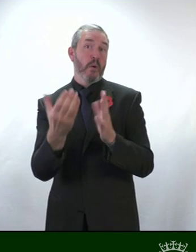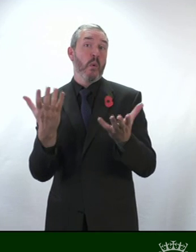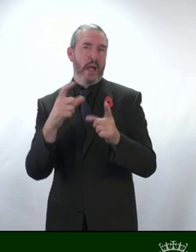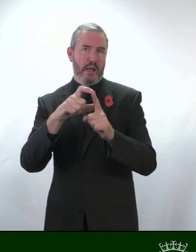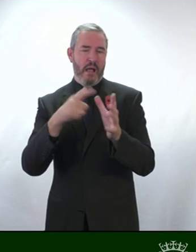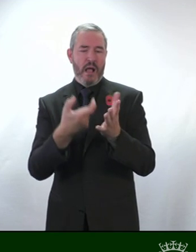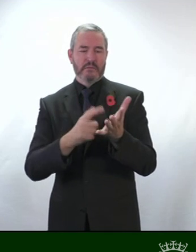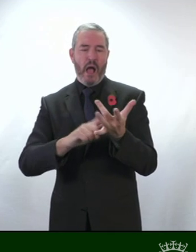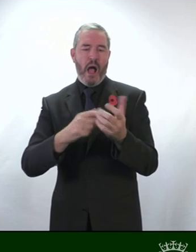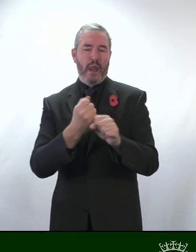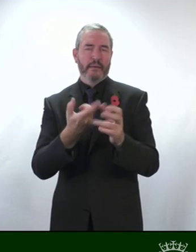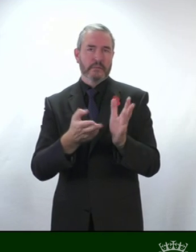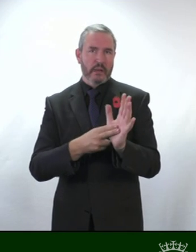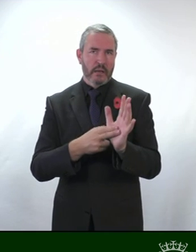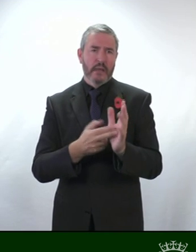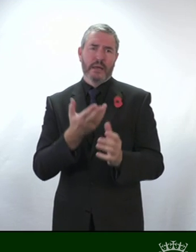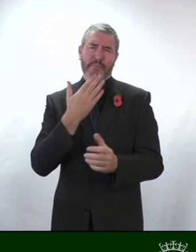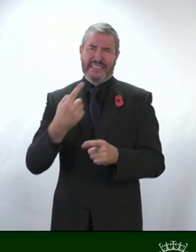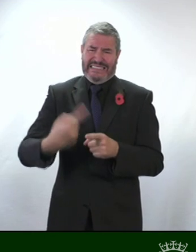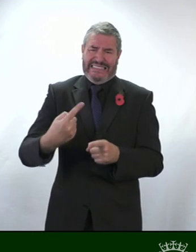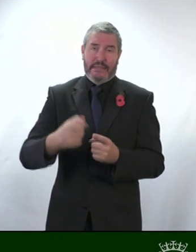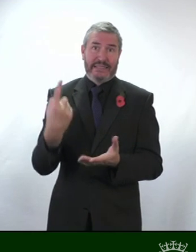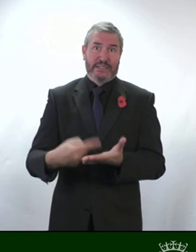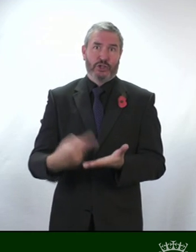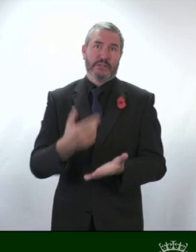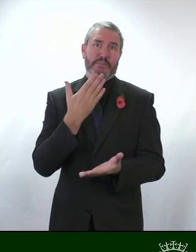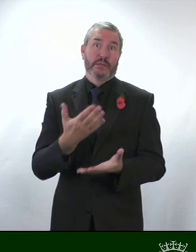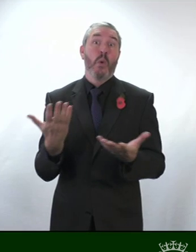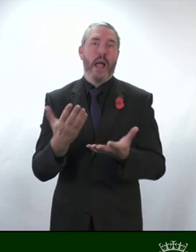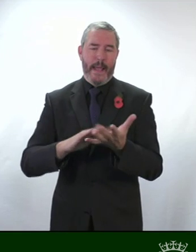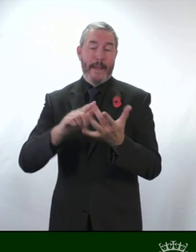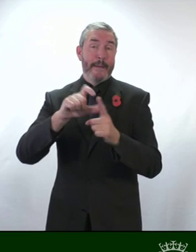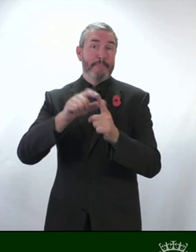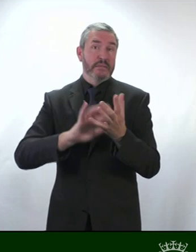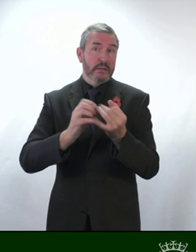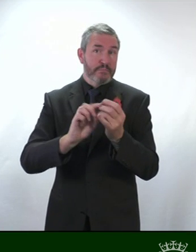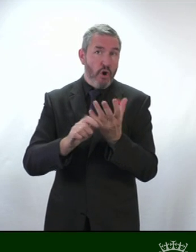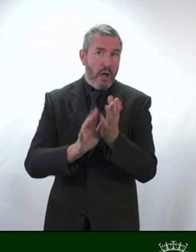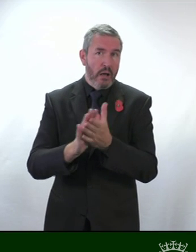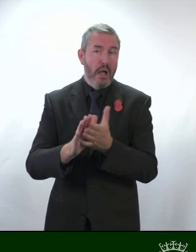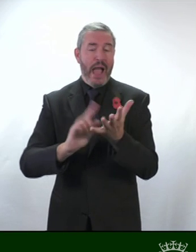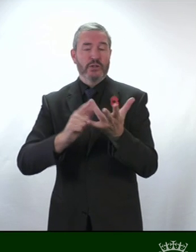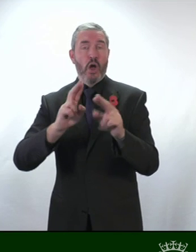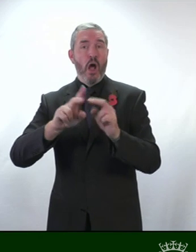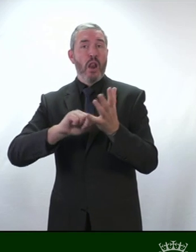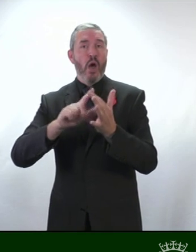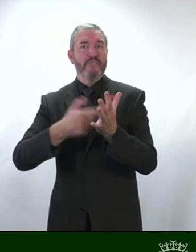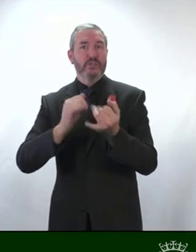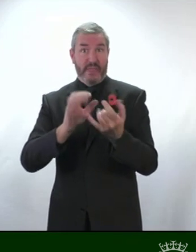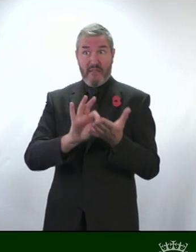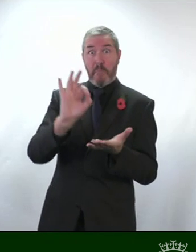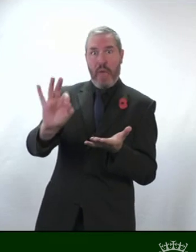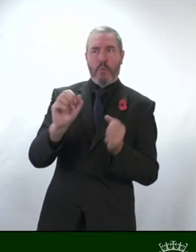Will my right hon. Friend prioritise rapid decision making in the cases of Middlesbrough and Loftus, which have applications pending for this vital fund?